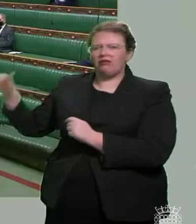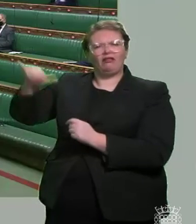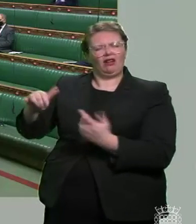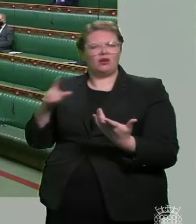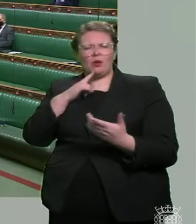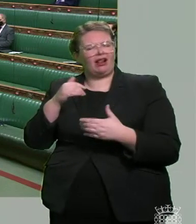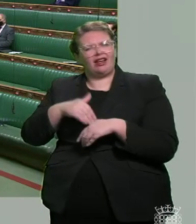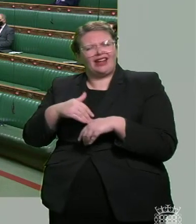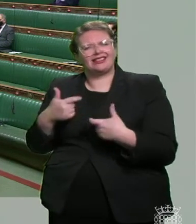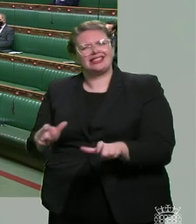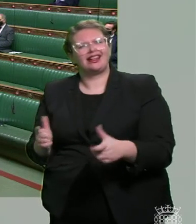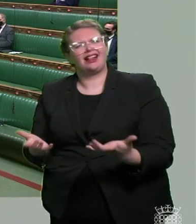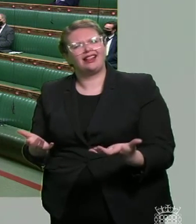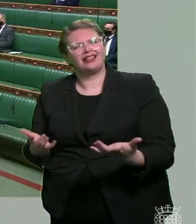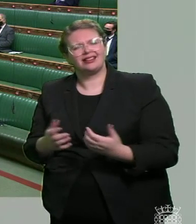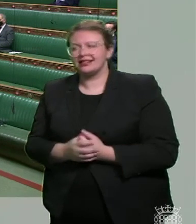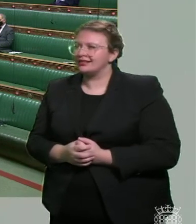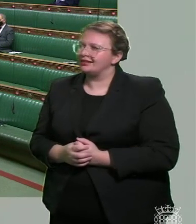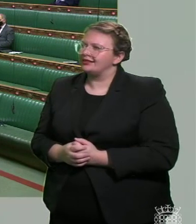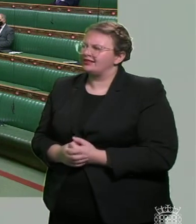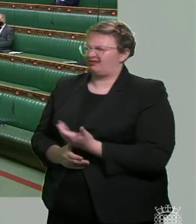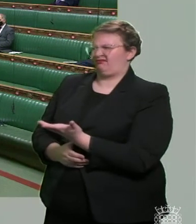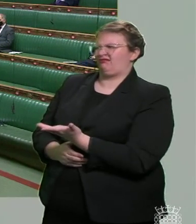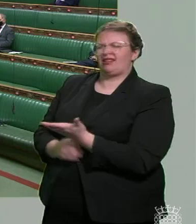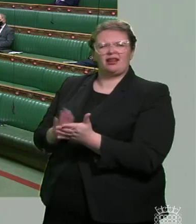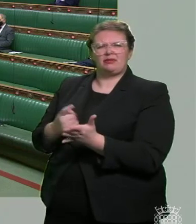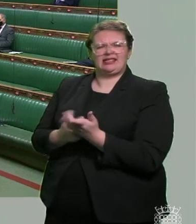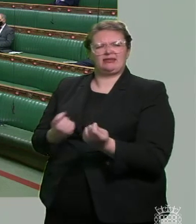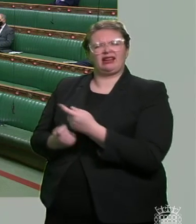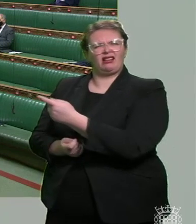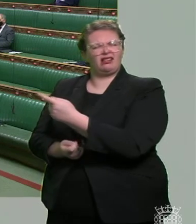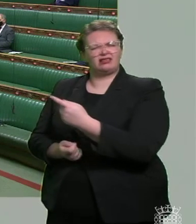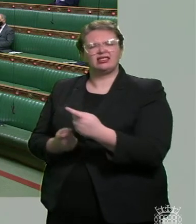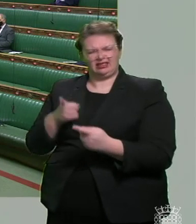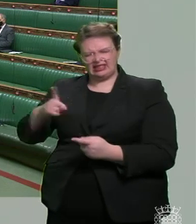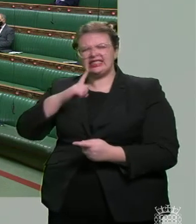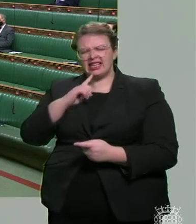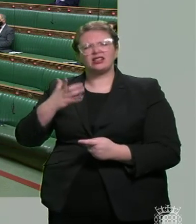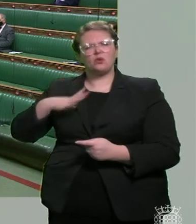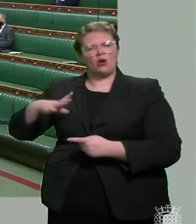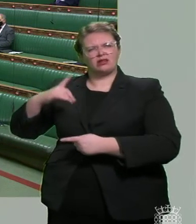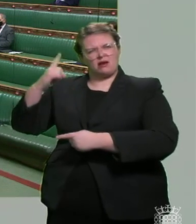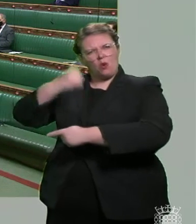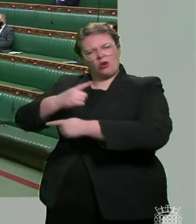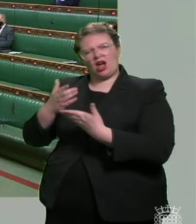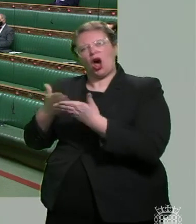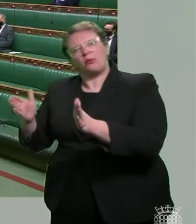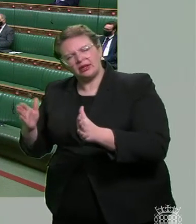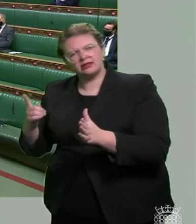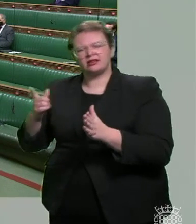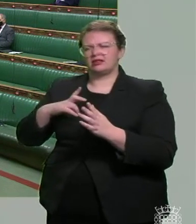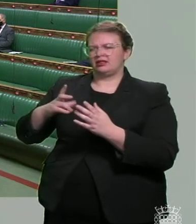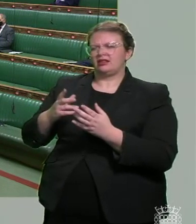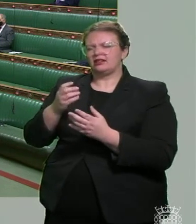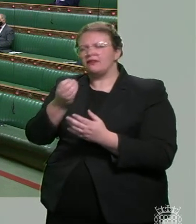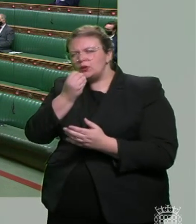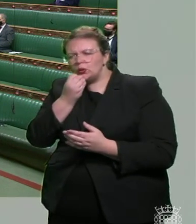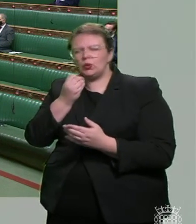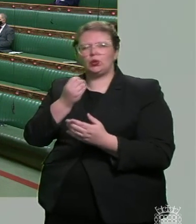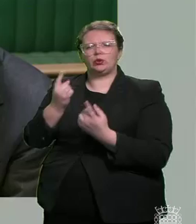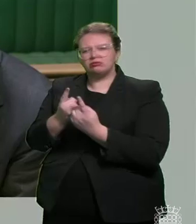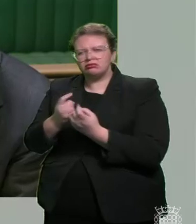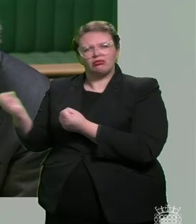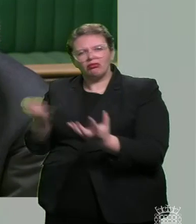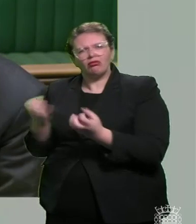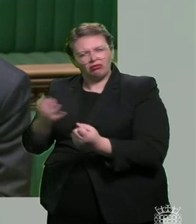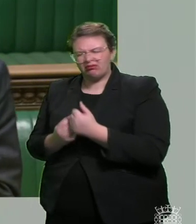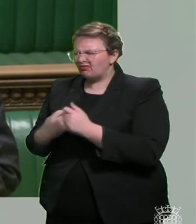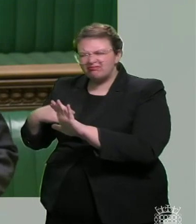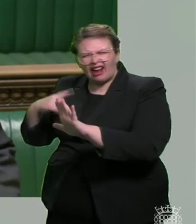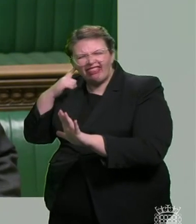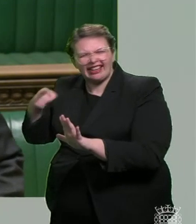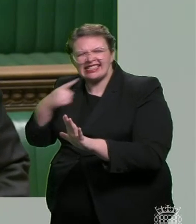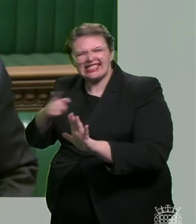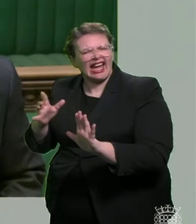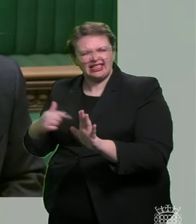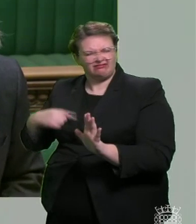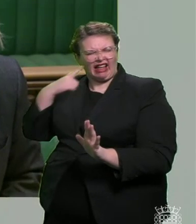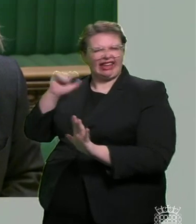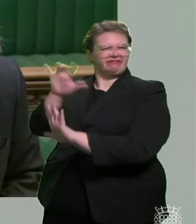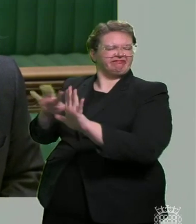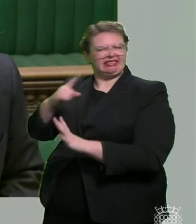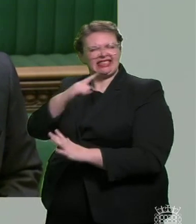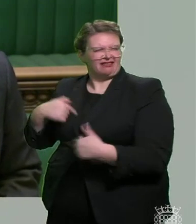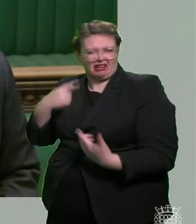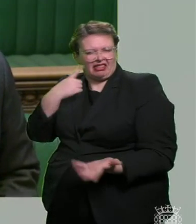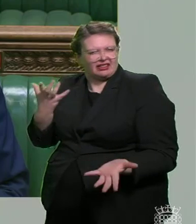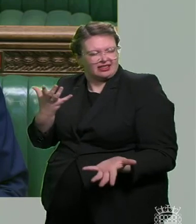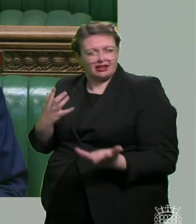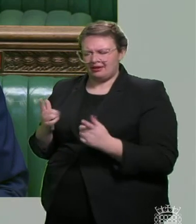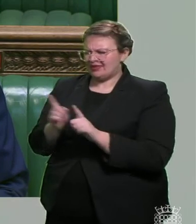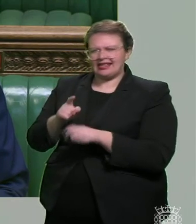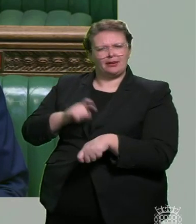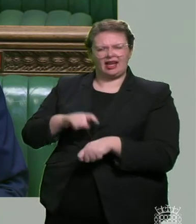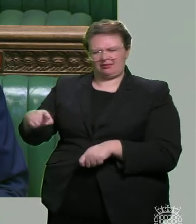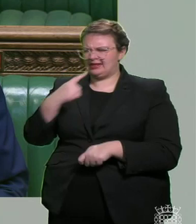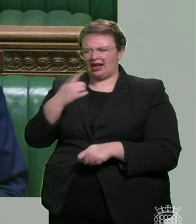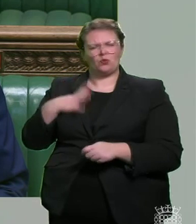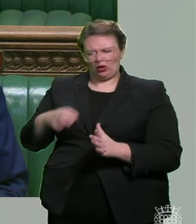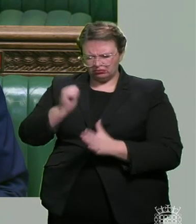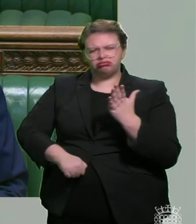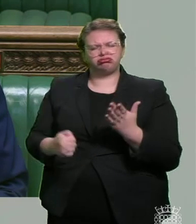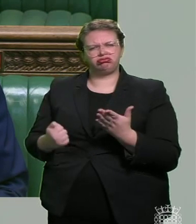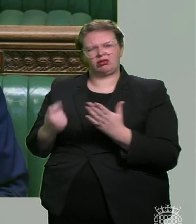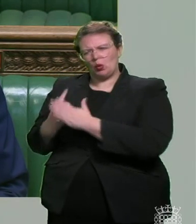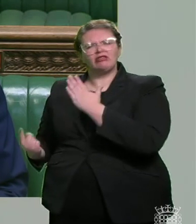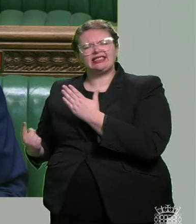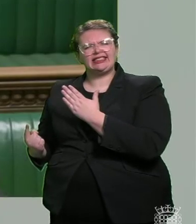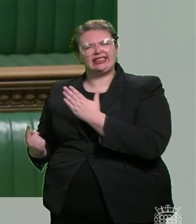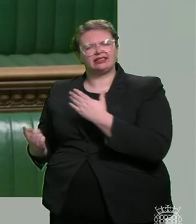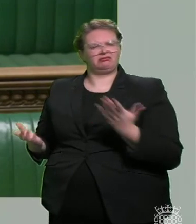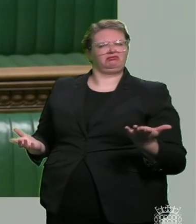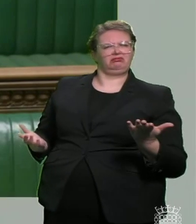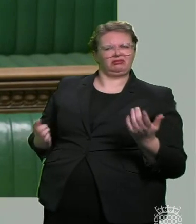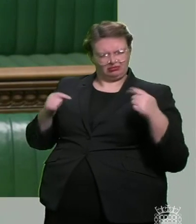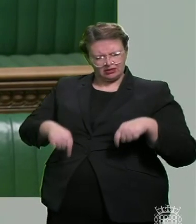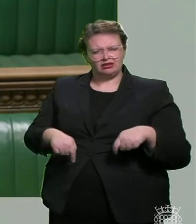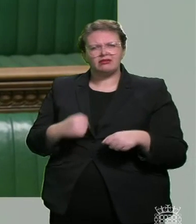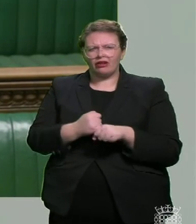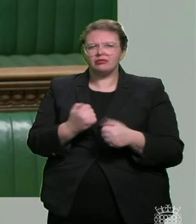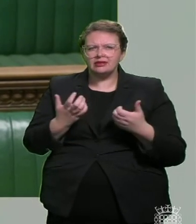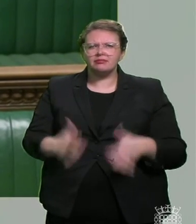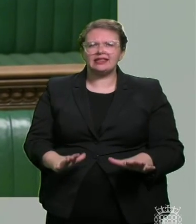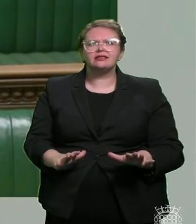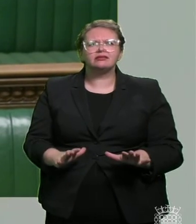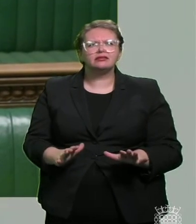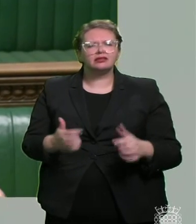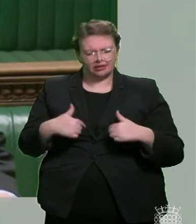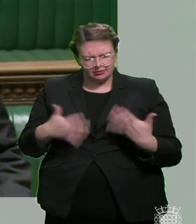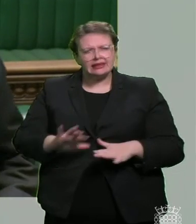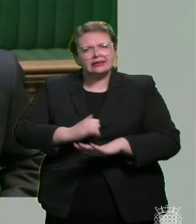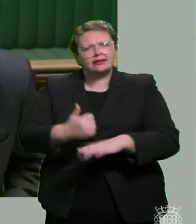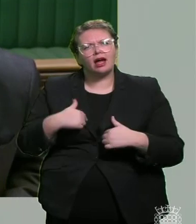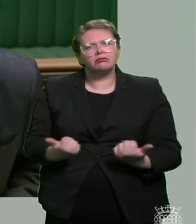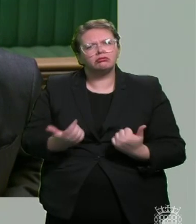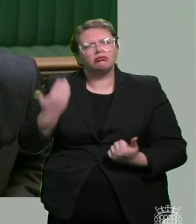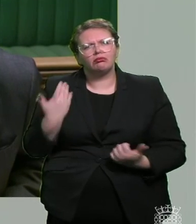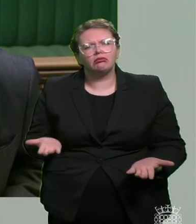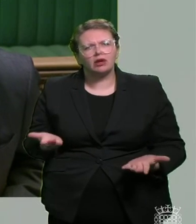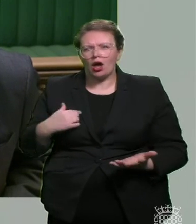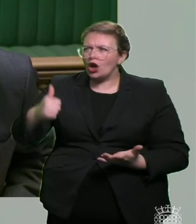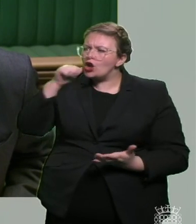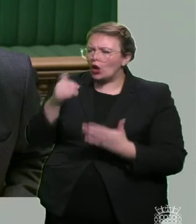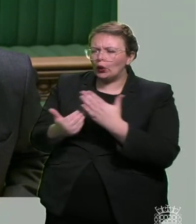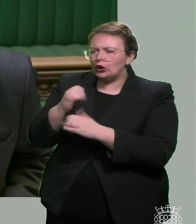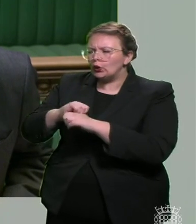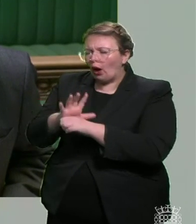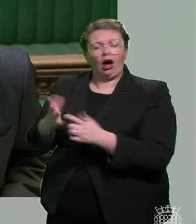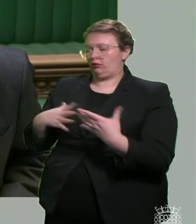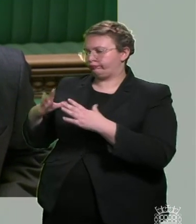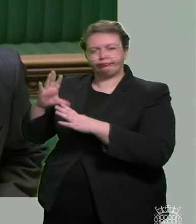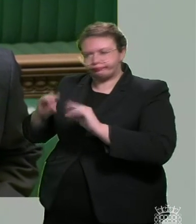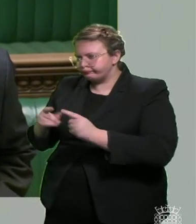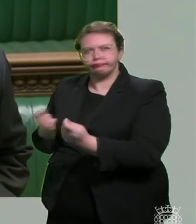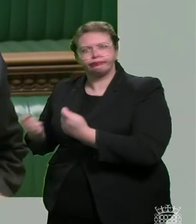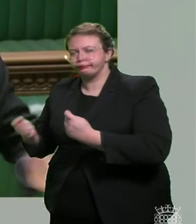The right honourable and learned Gentleman cannot have it both ways. He simultaneously says that he wants the borders to be kept open for freight reasons or to allow businesses to carry on as now—I think that was what he was saying—while calling for tougher quarantine measures, which is exactly what this Government imposed as soon as we became aware of the new variant.